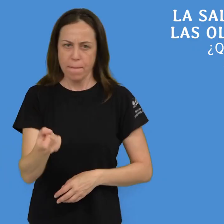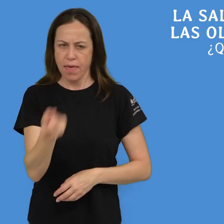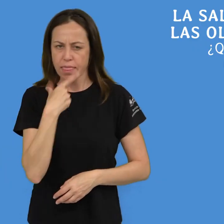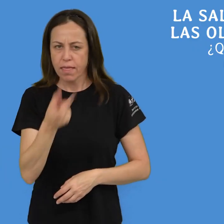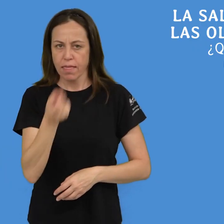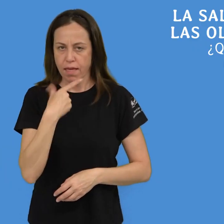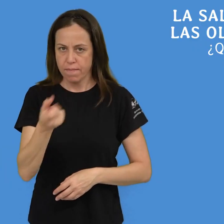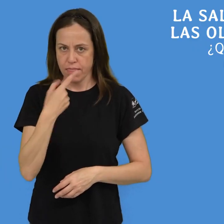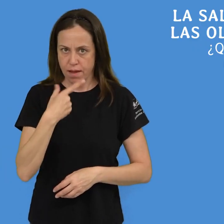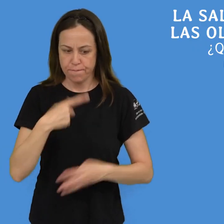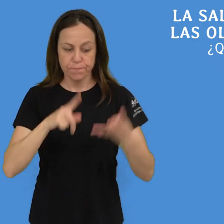droga